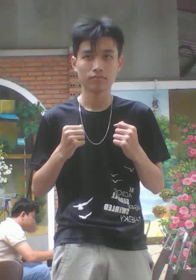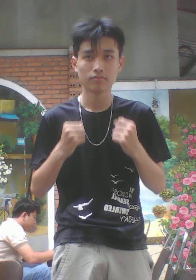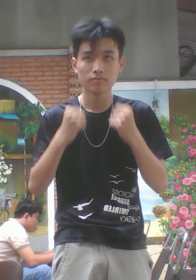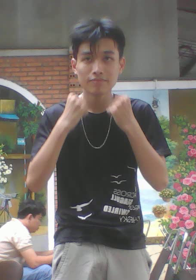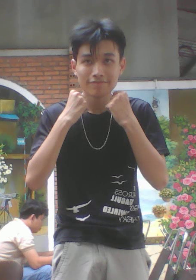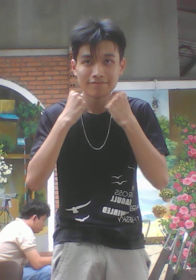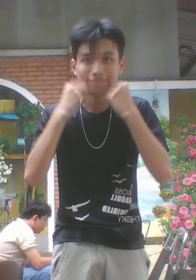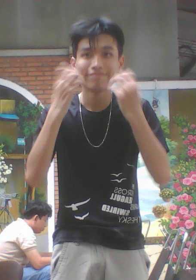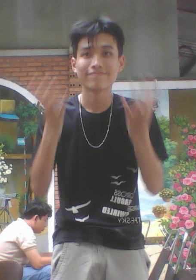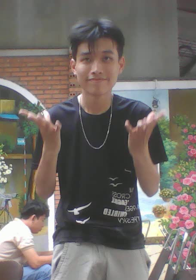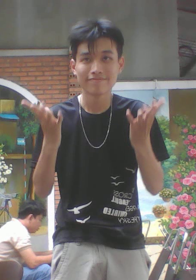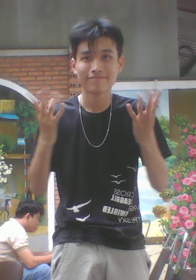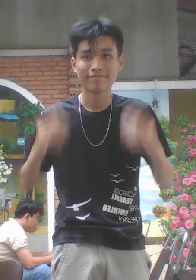cam on